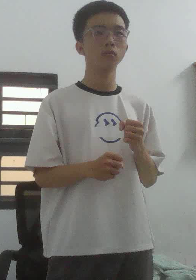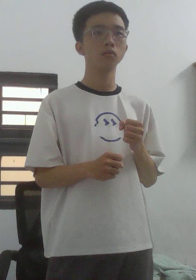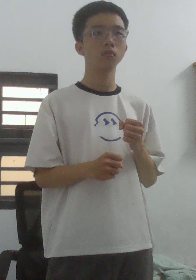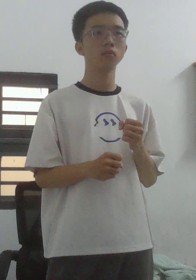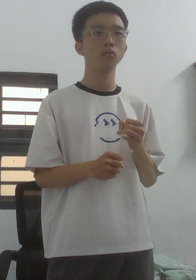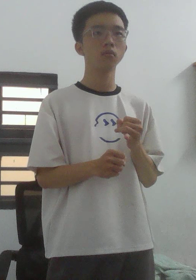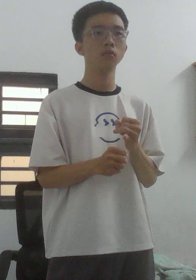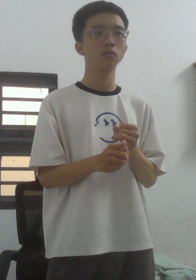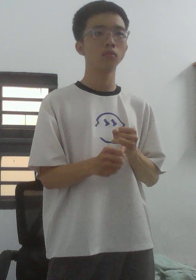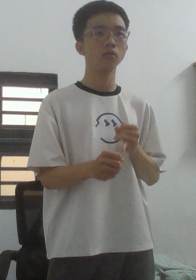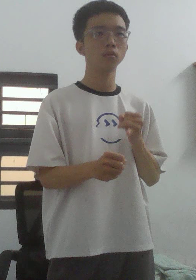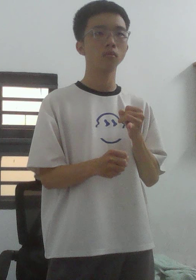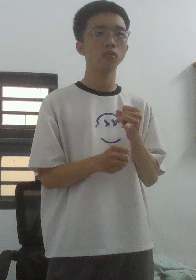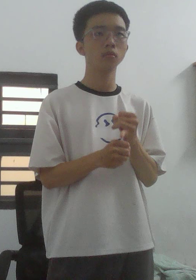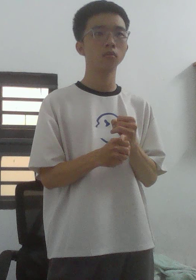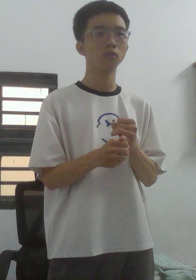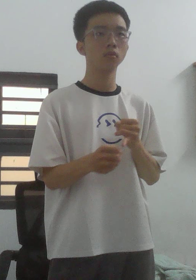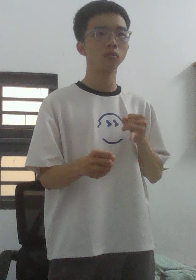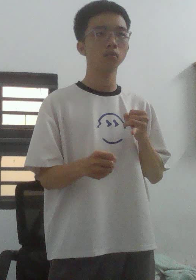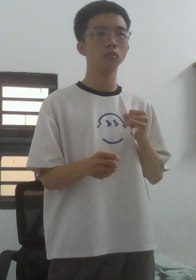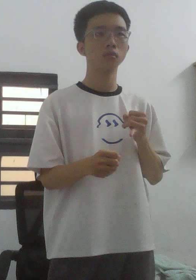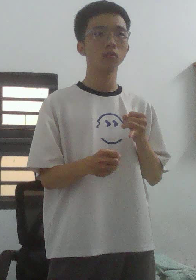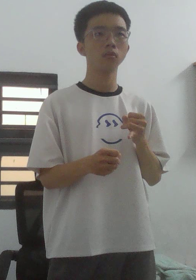cuoi nam